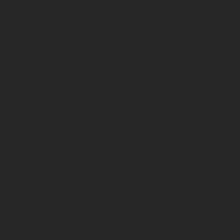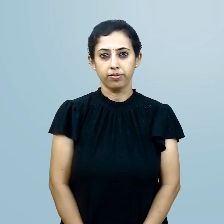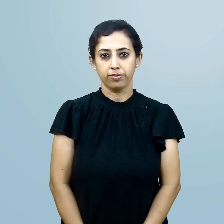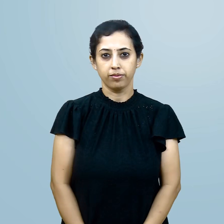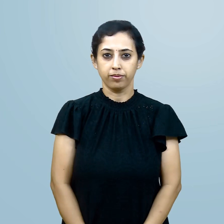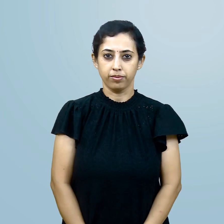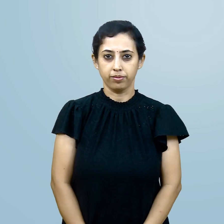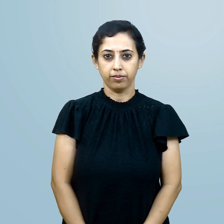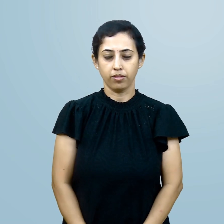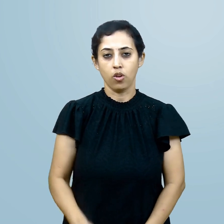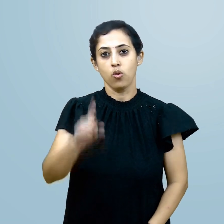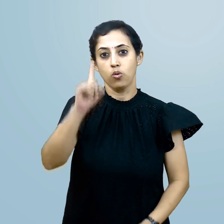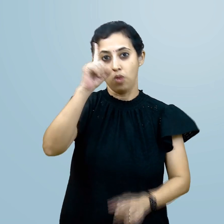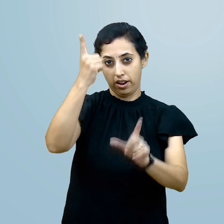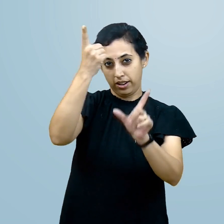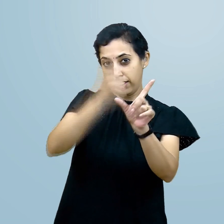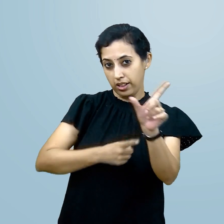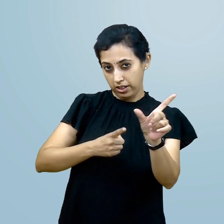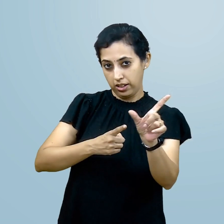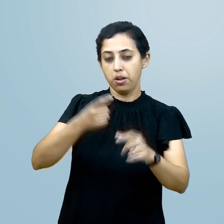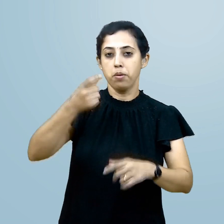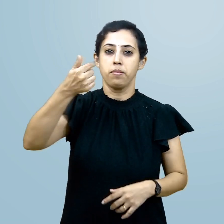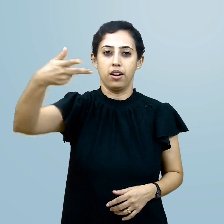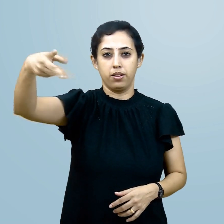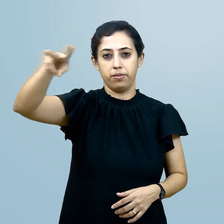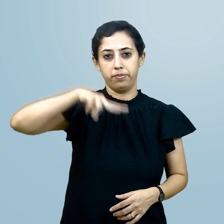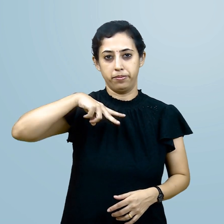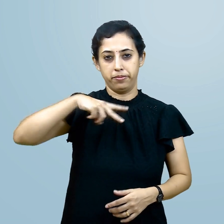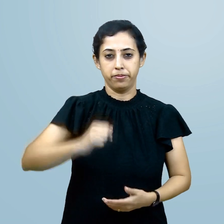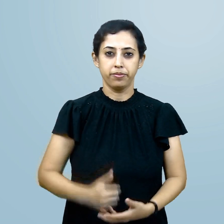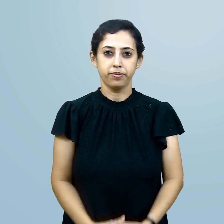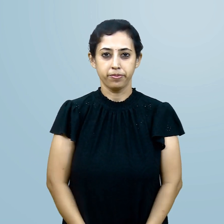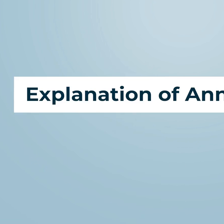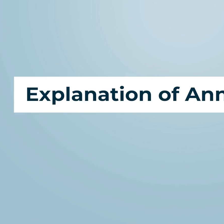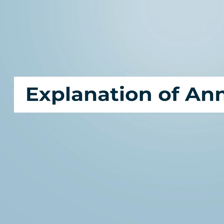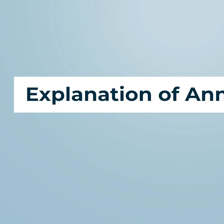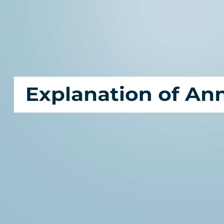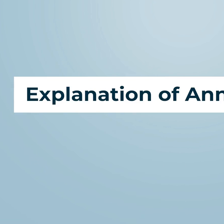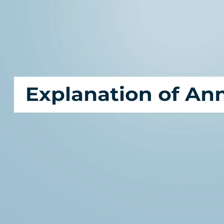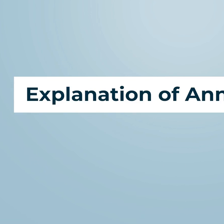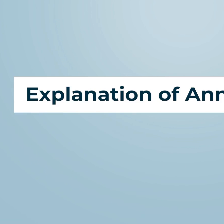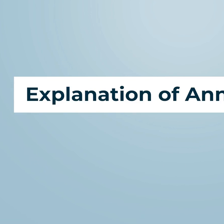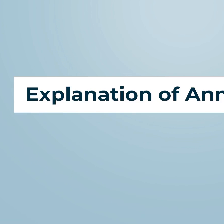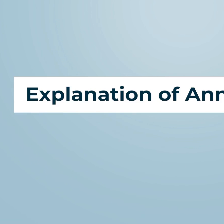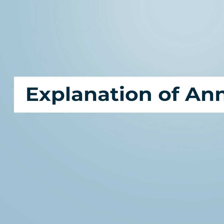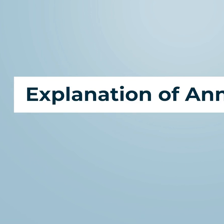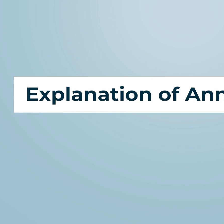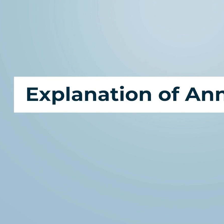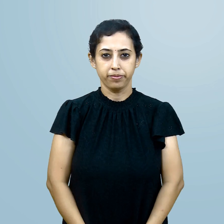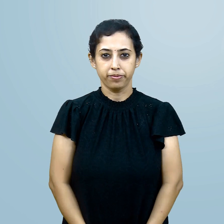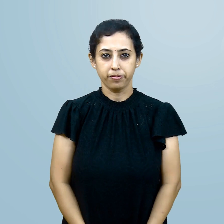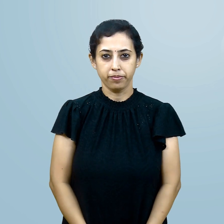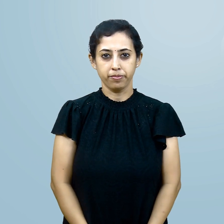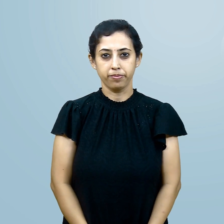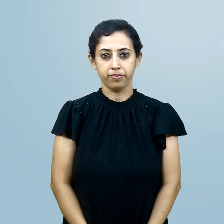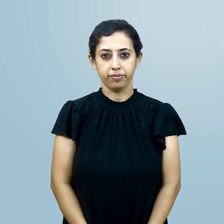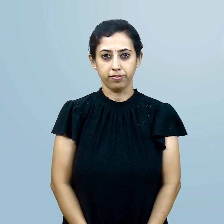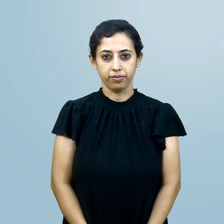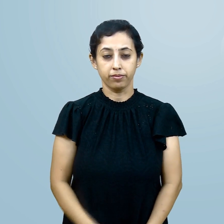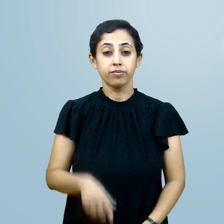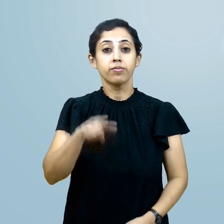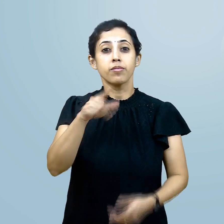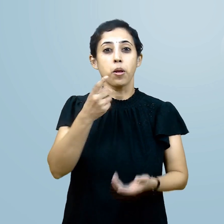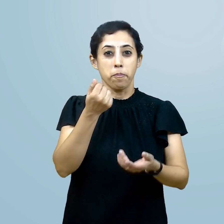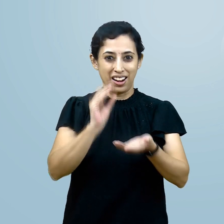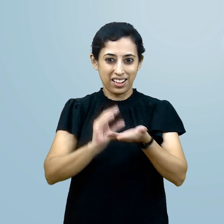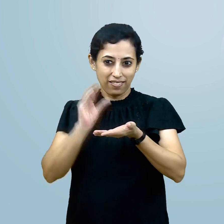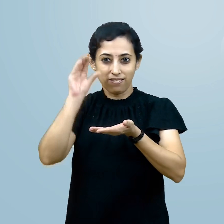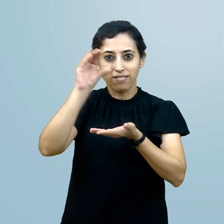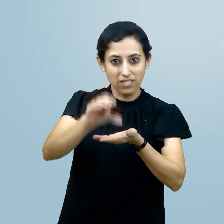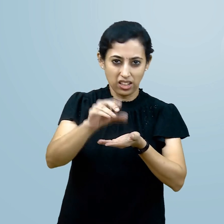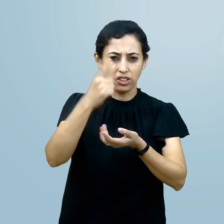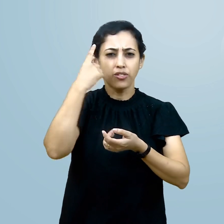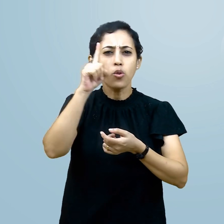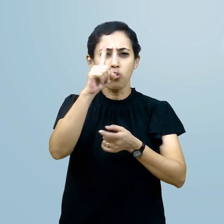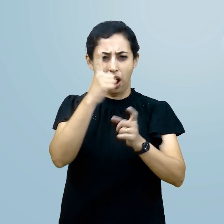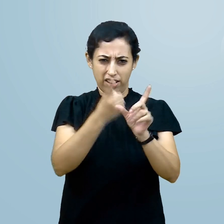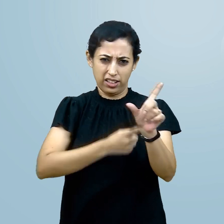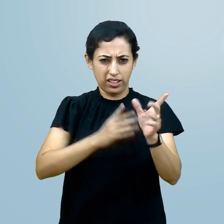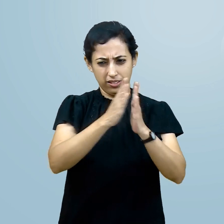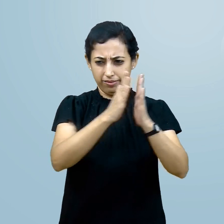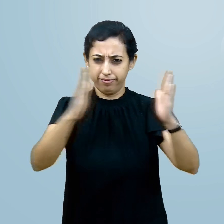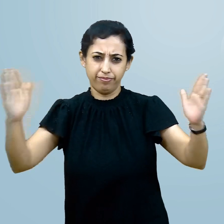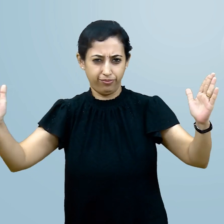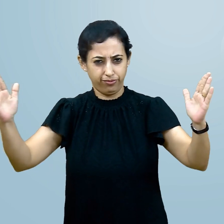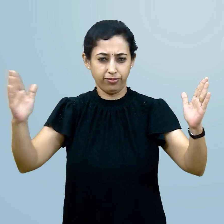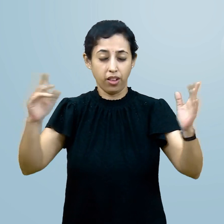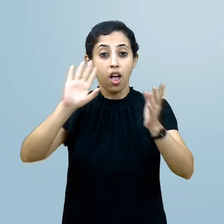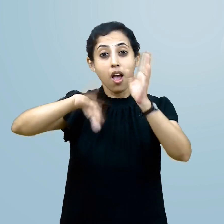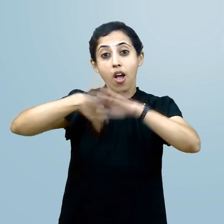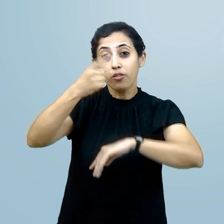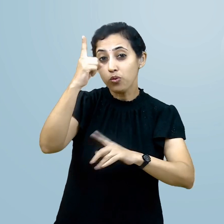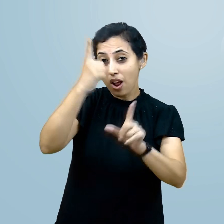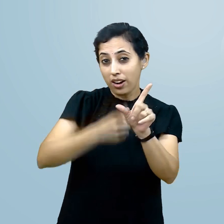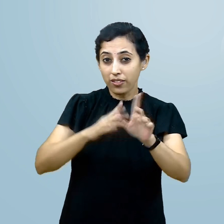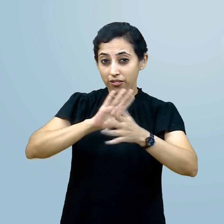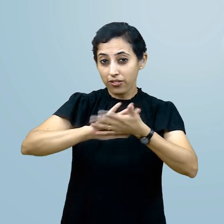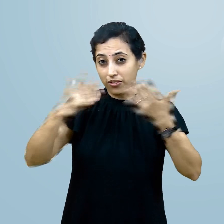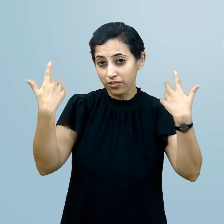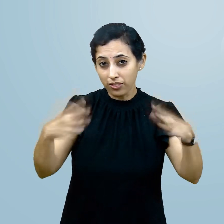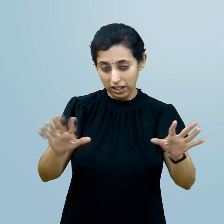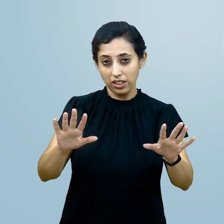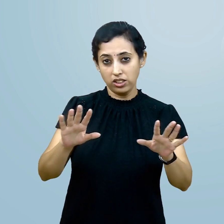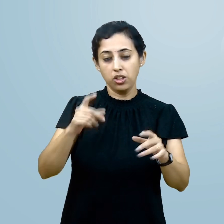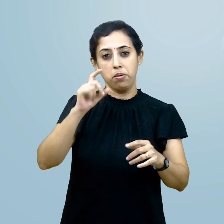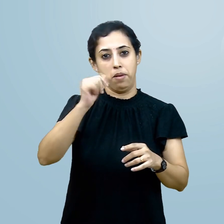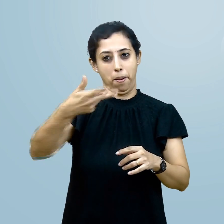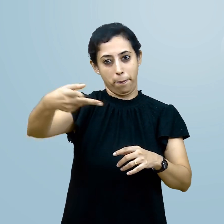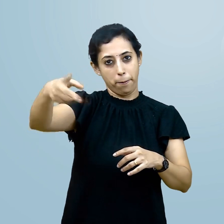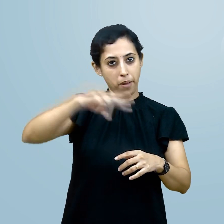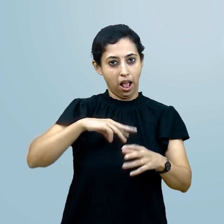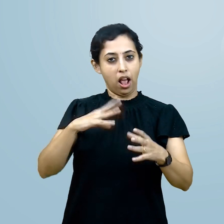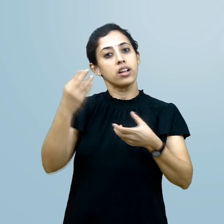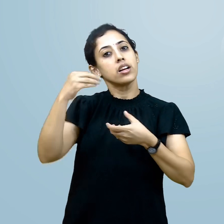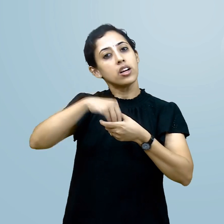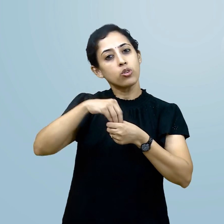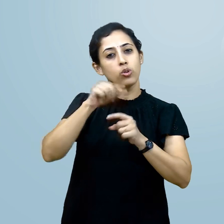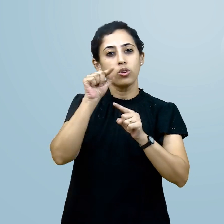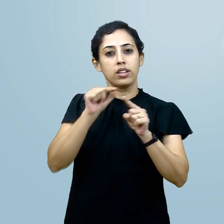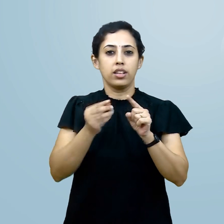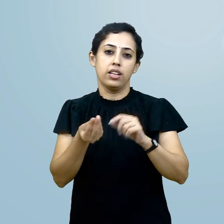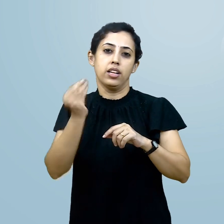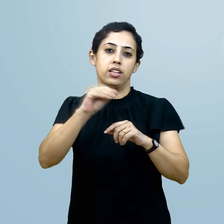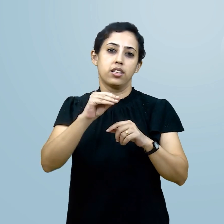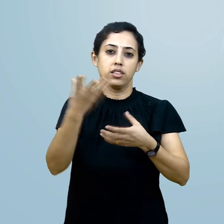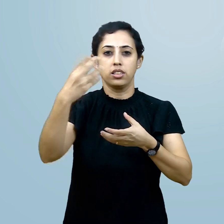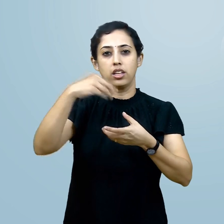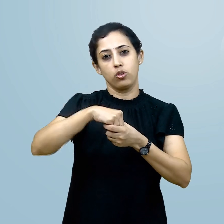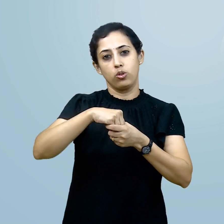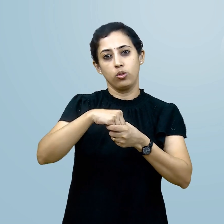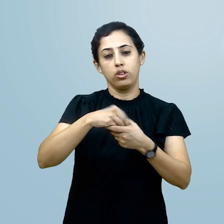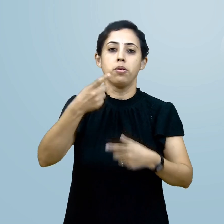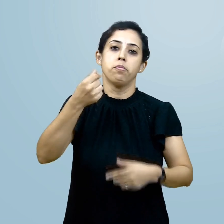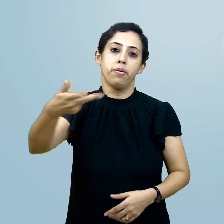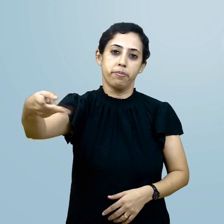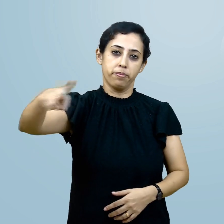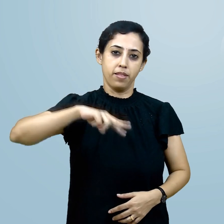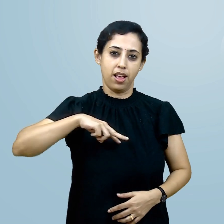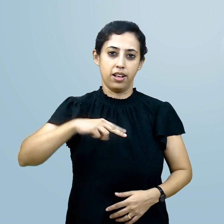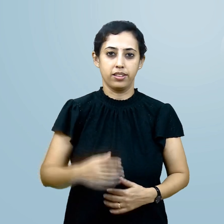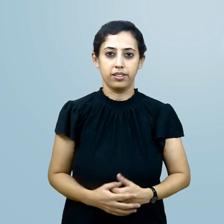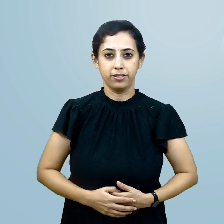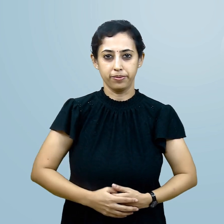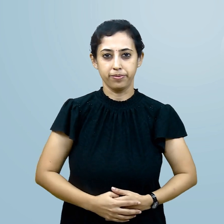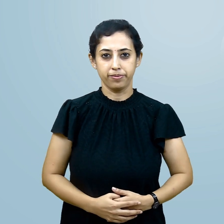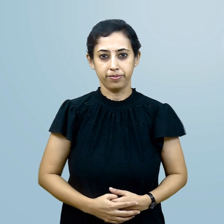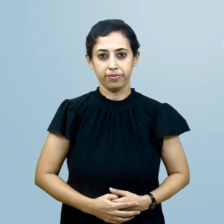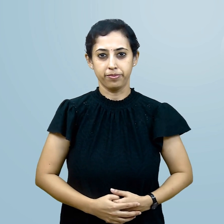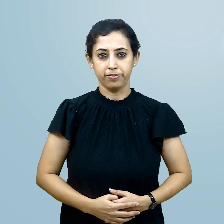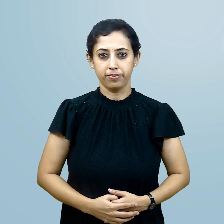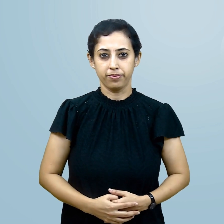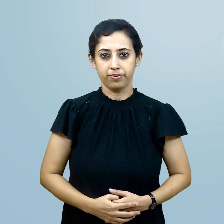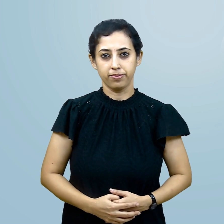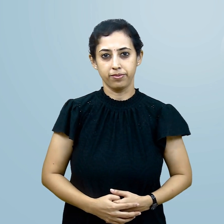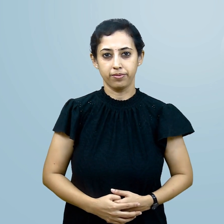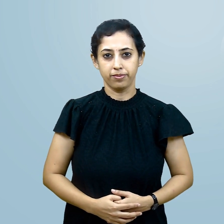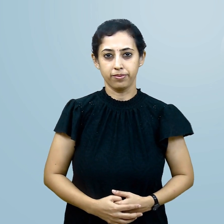Annualised Return